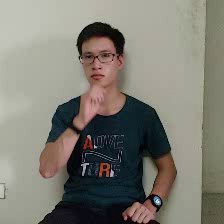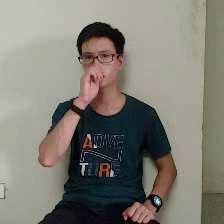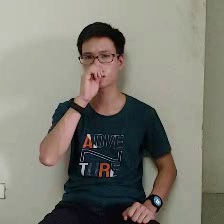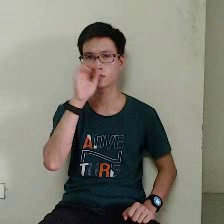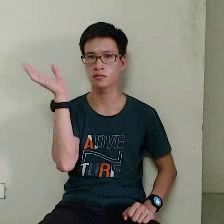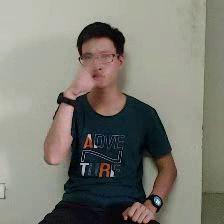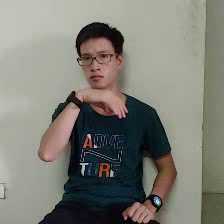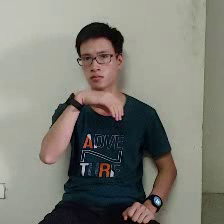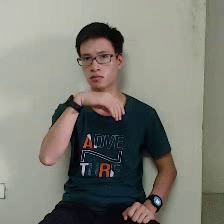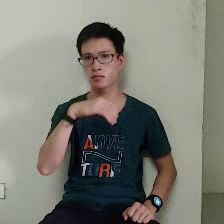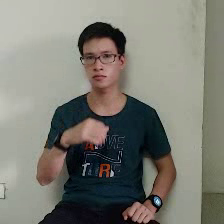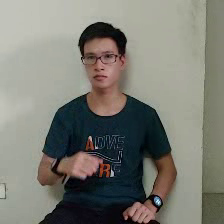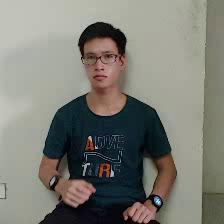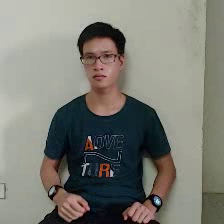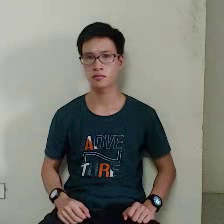Nói xấu